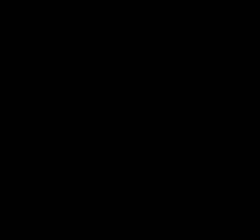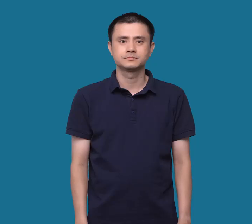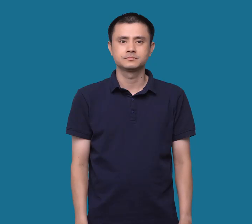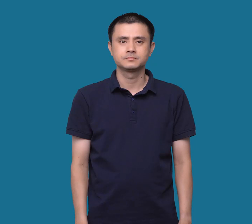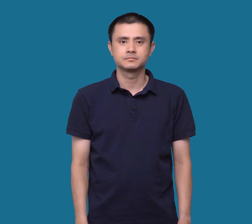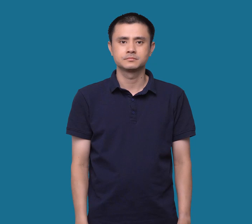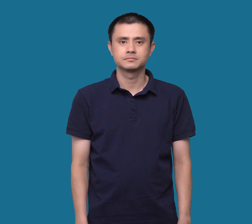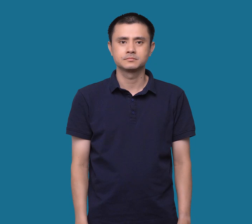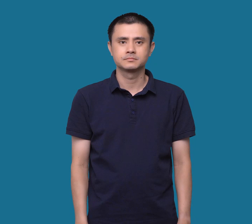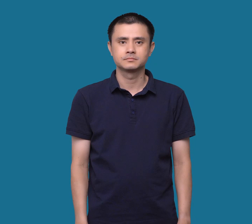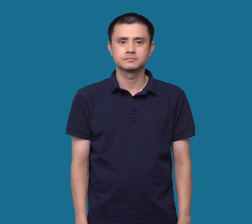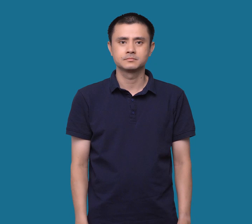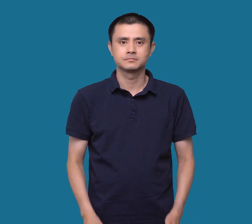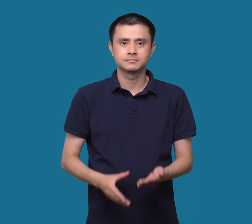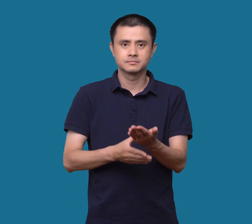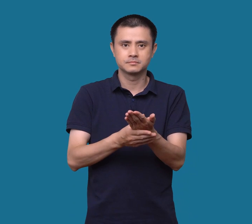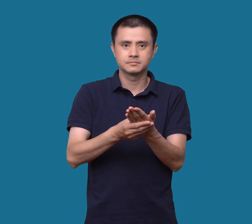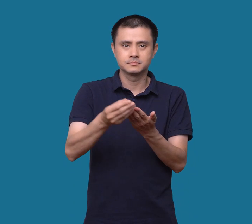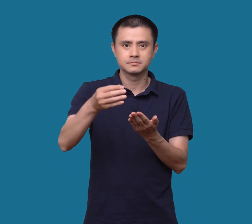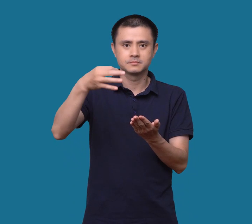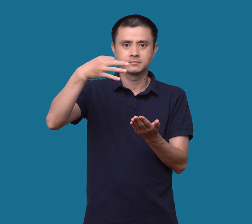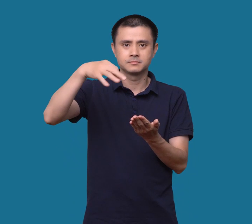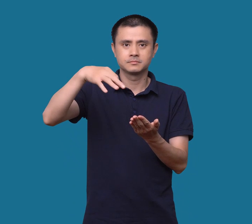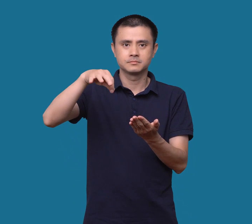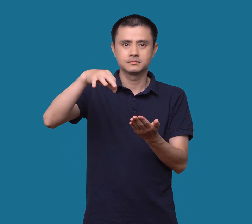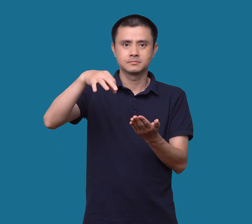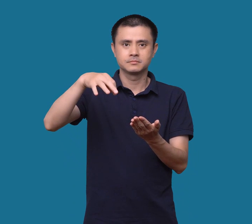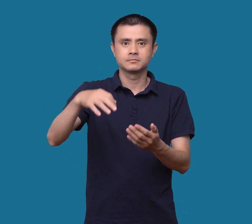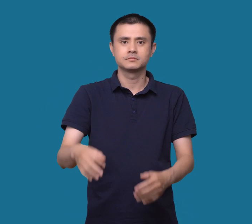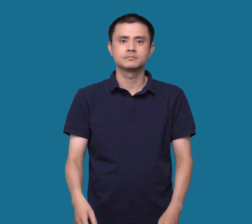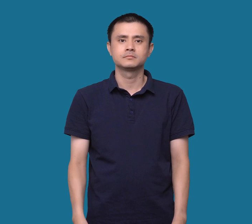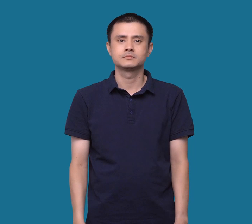tờ giấy